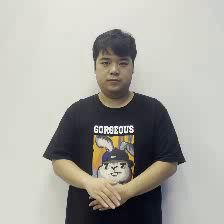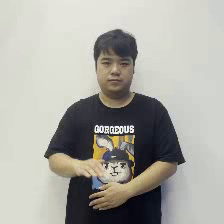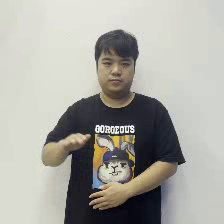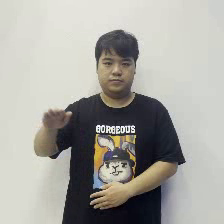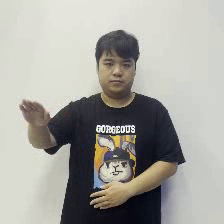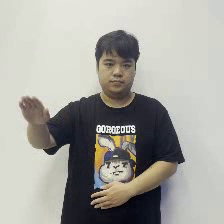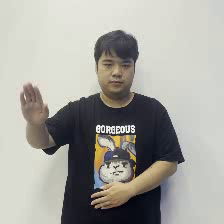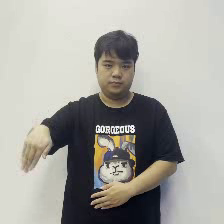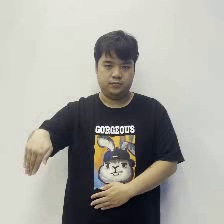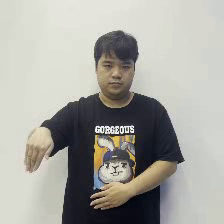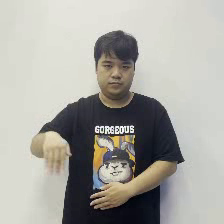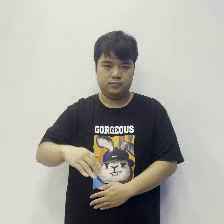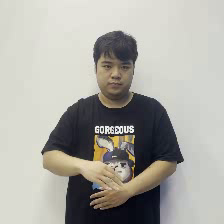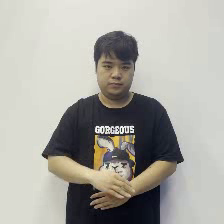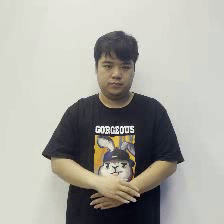Phía sau